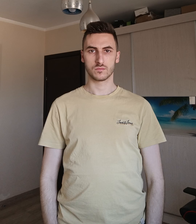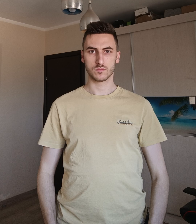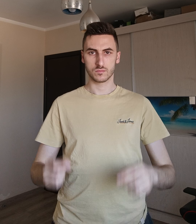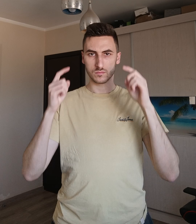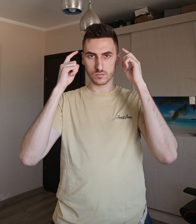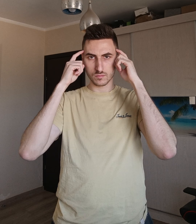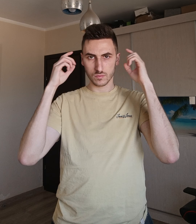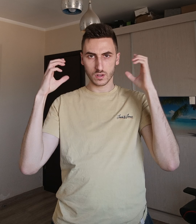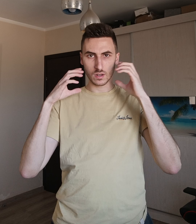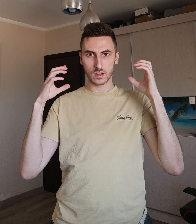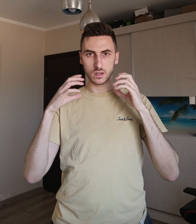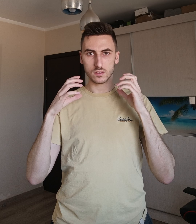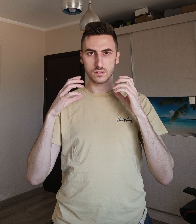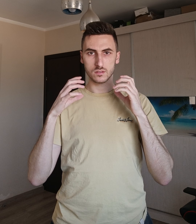לחוץ